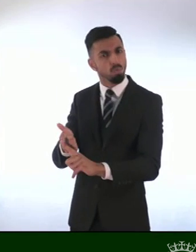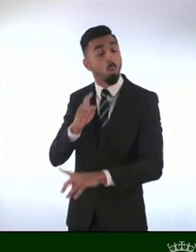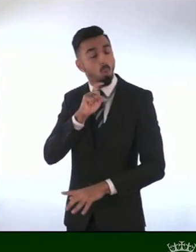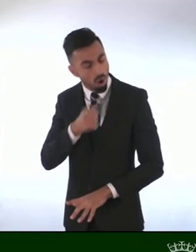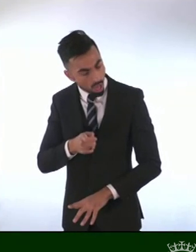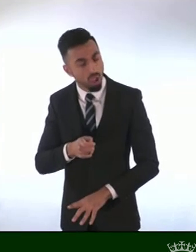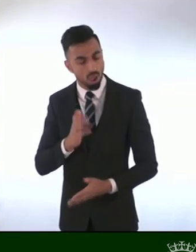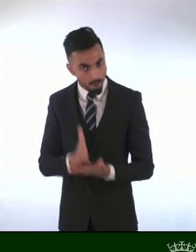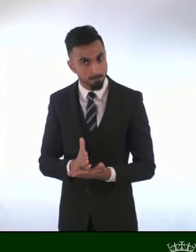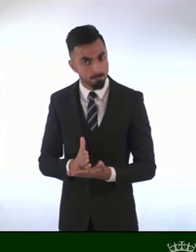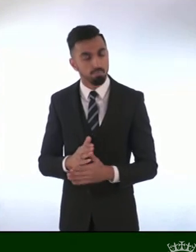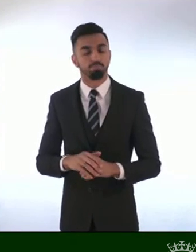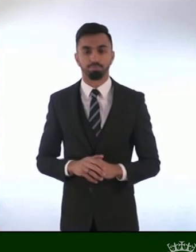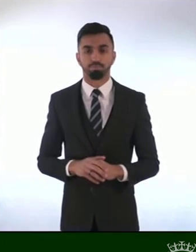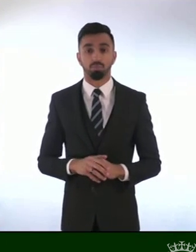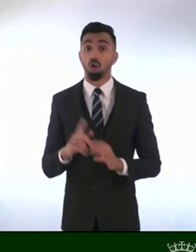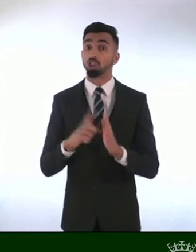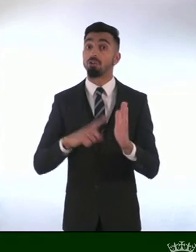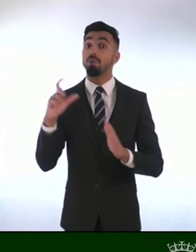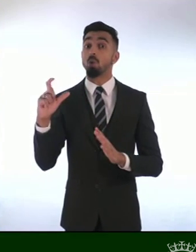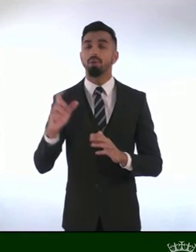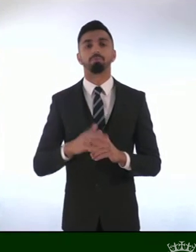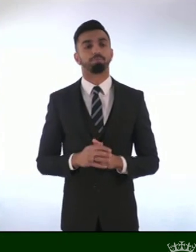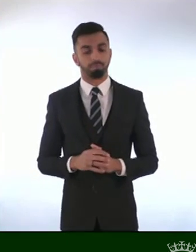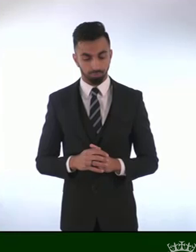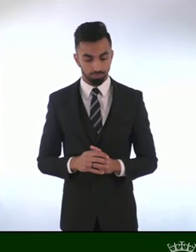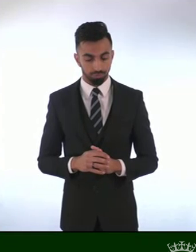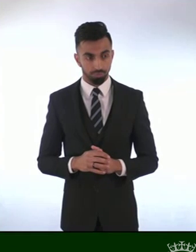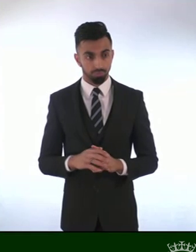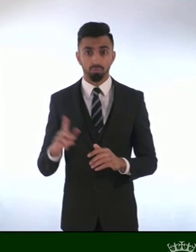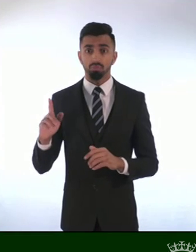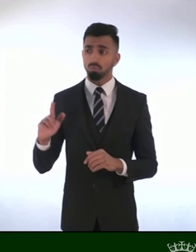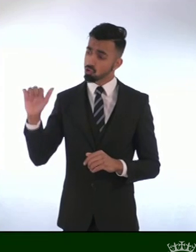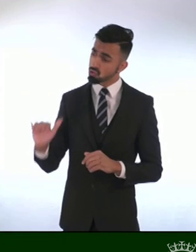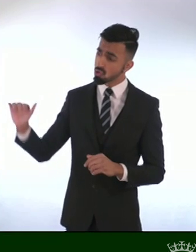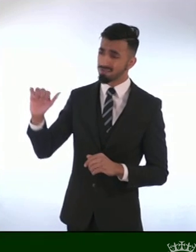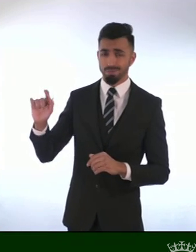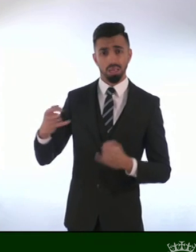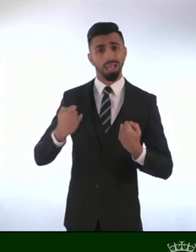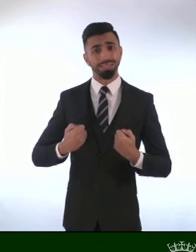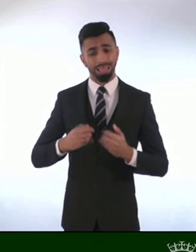UK sick pay levels lag far behind those of European counterparts.